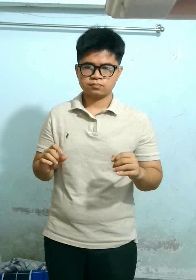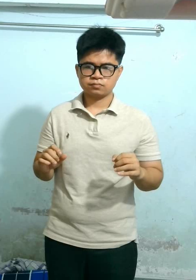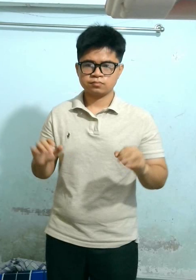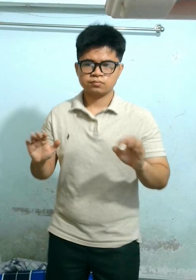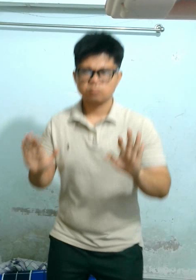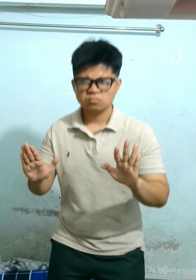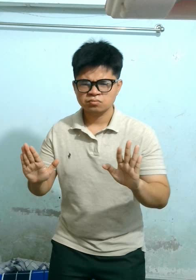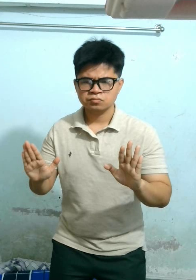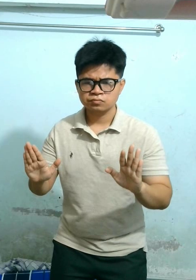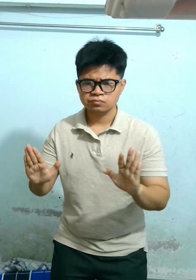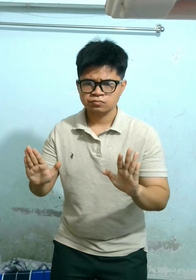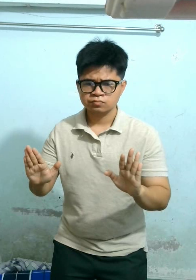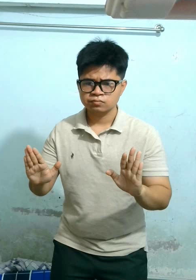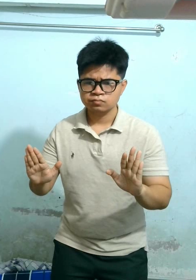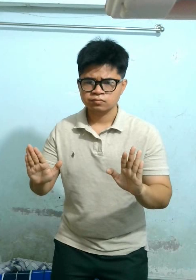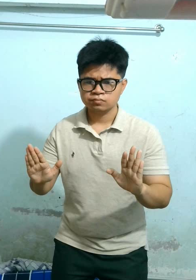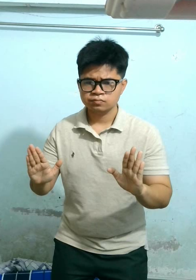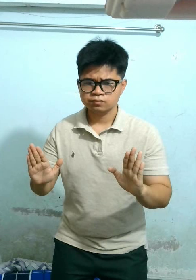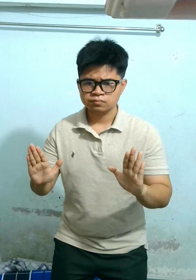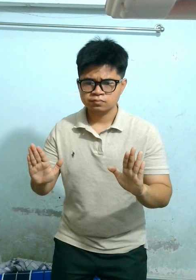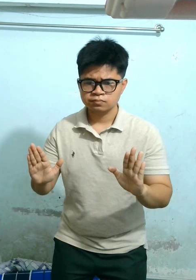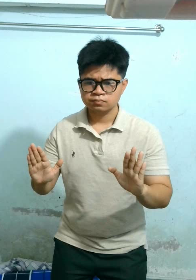dung lai